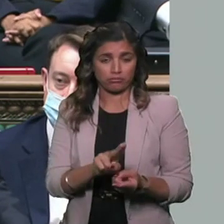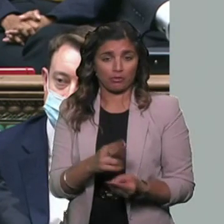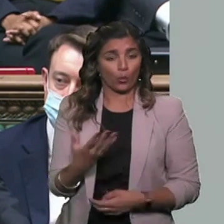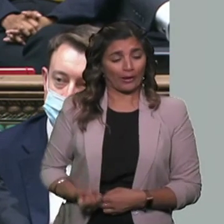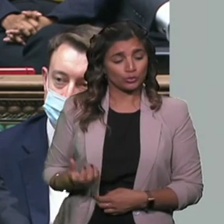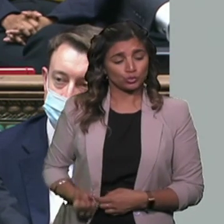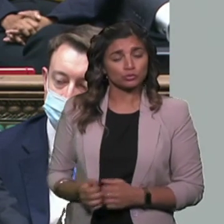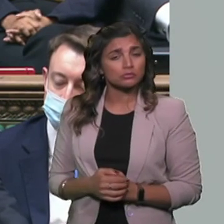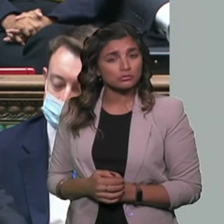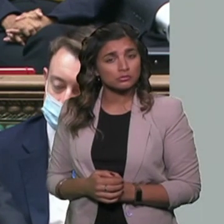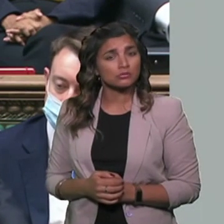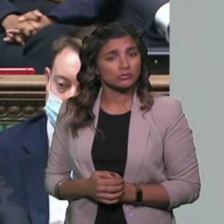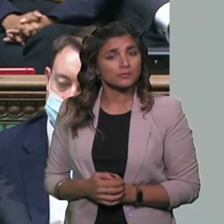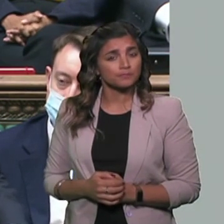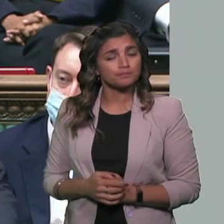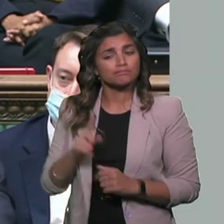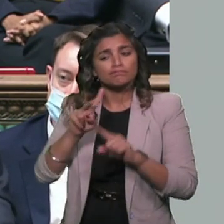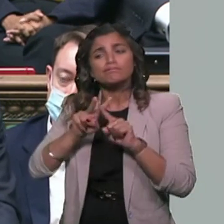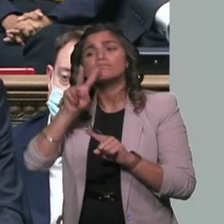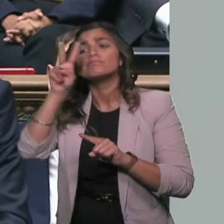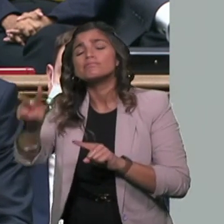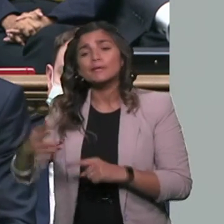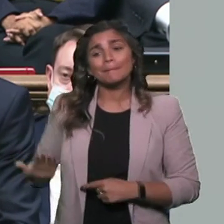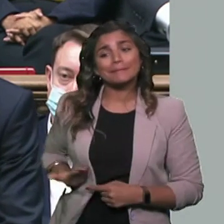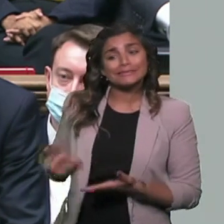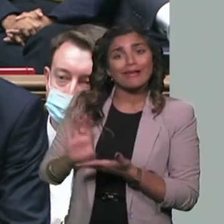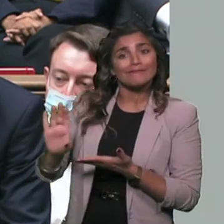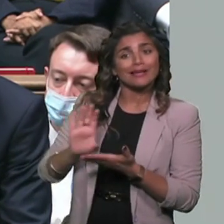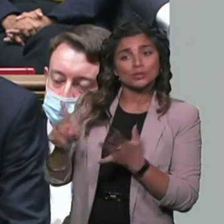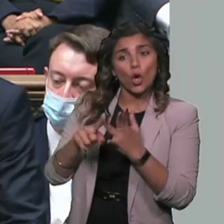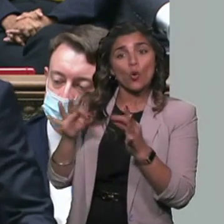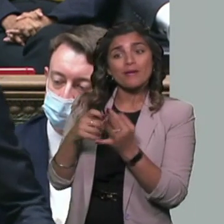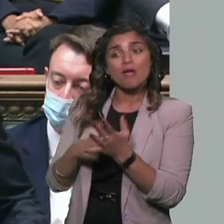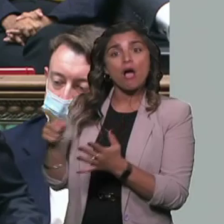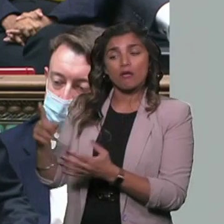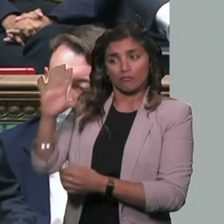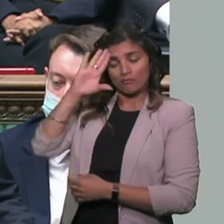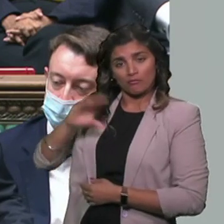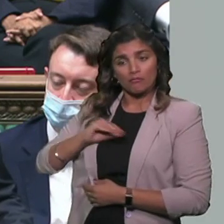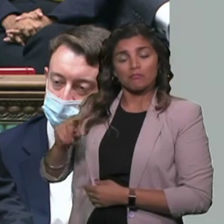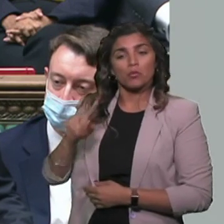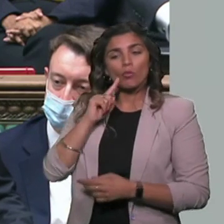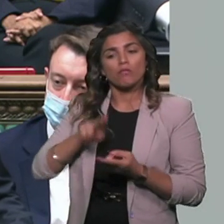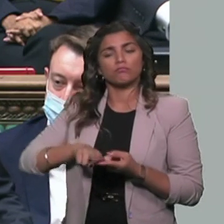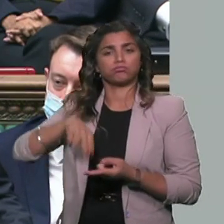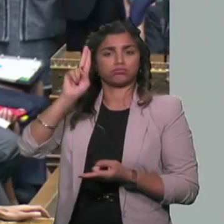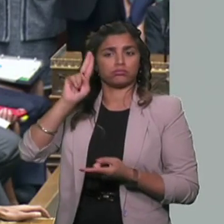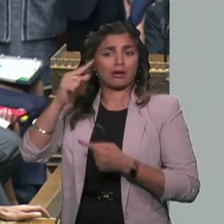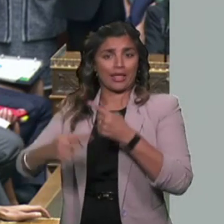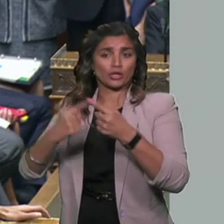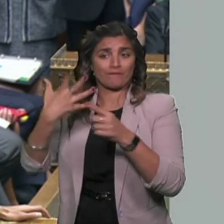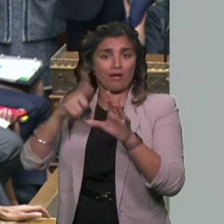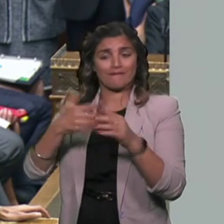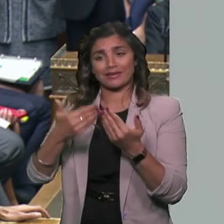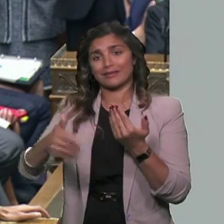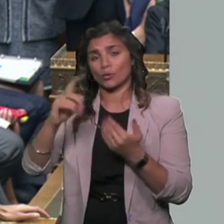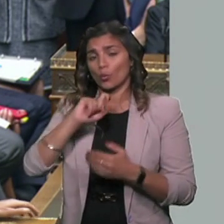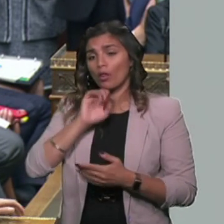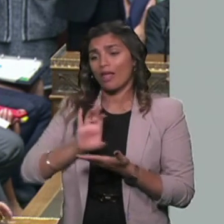I can confirm for the House that the OBR’s forecast for business investment has been revised up over the next five years.